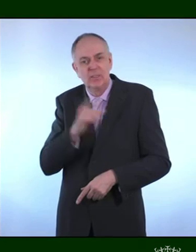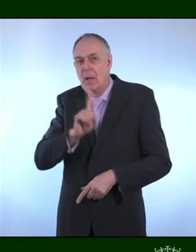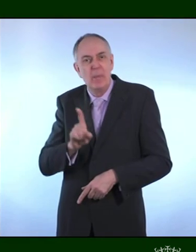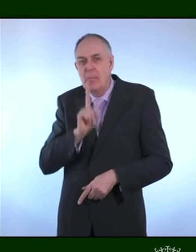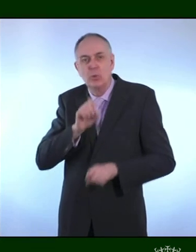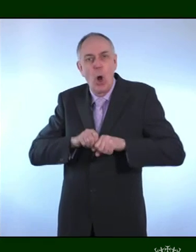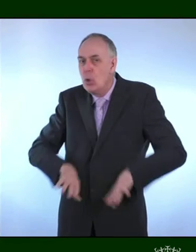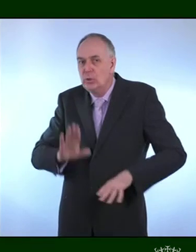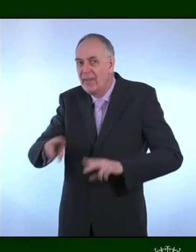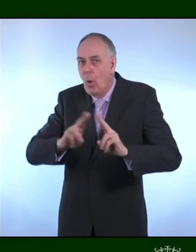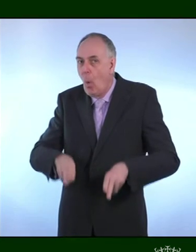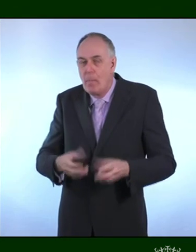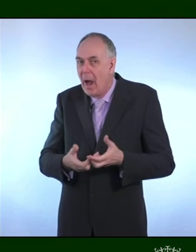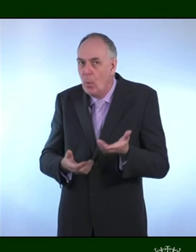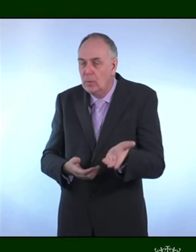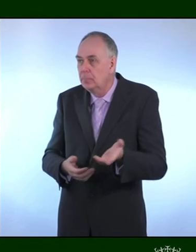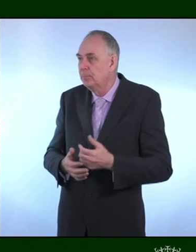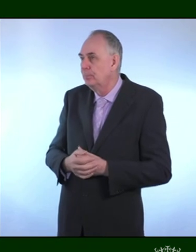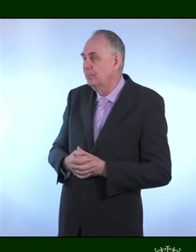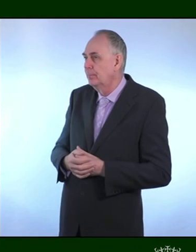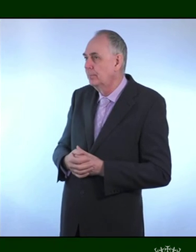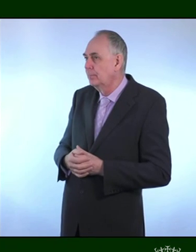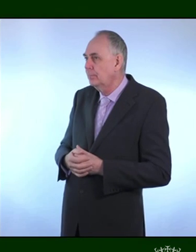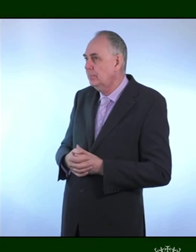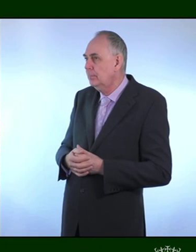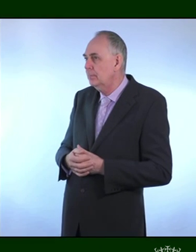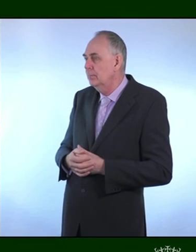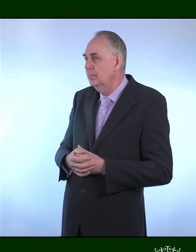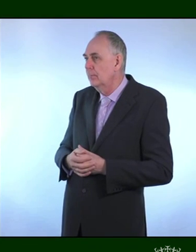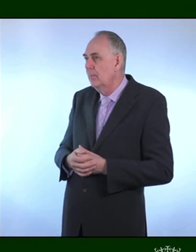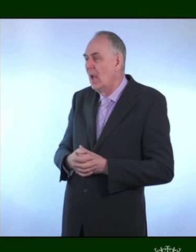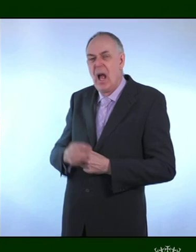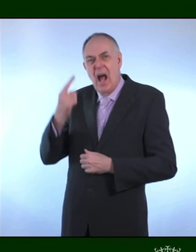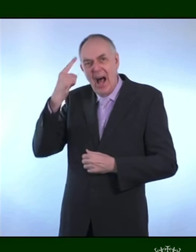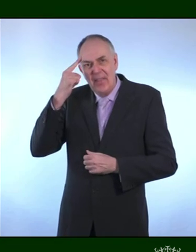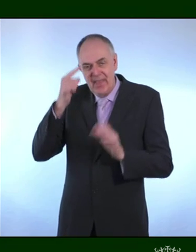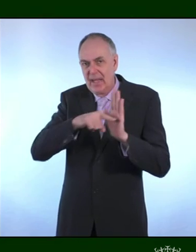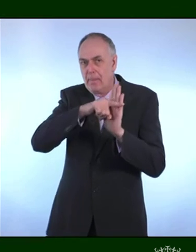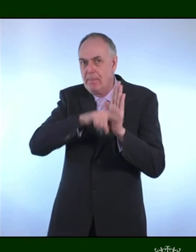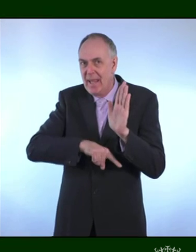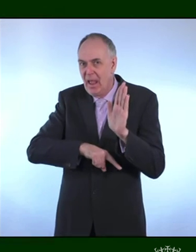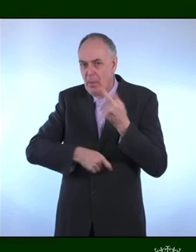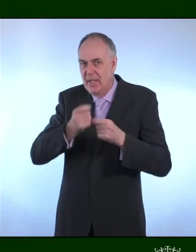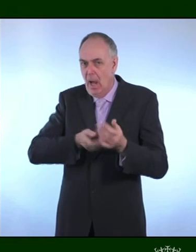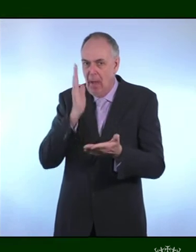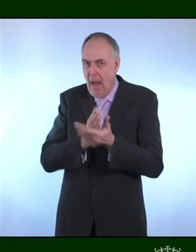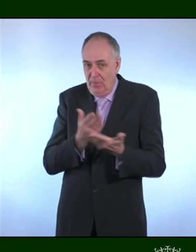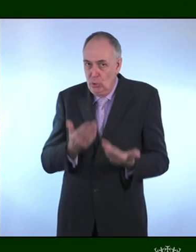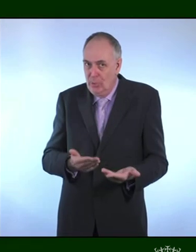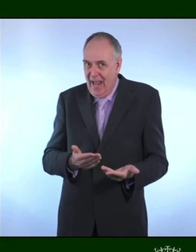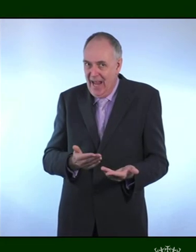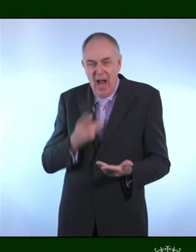The honourable Lady is totally right. The Bill will come into force, I believe, later today, or as soon as their lordships have finished with it.